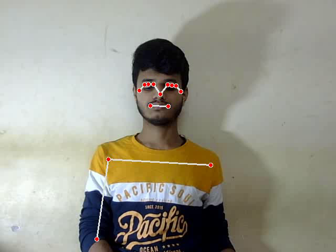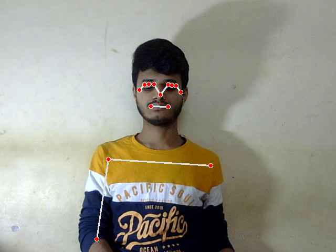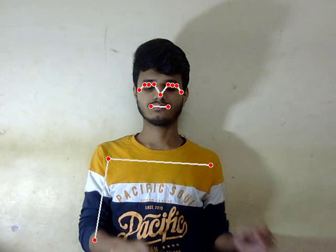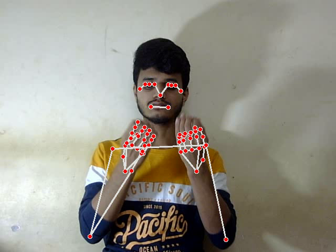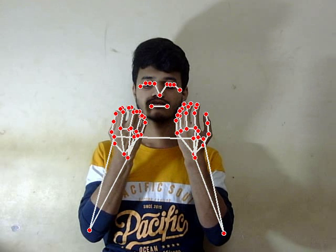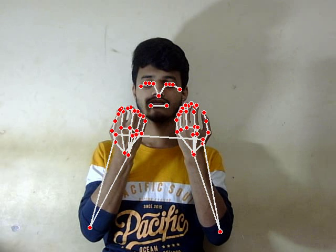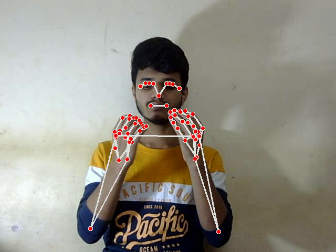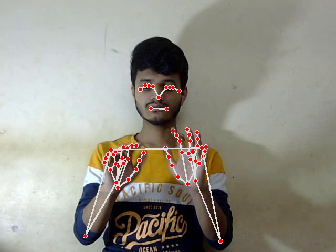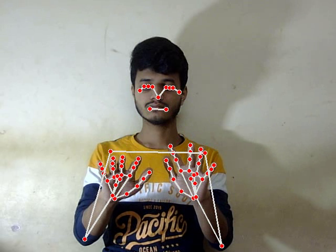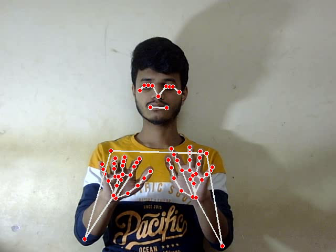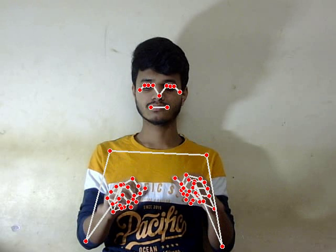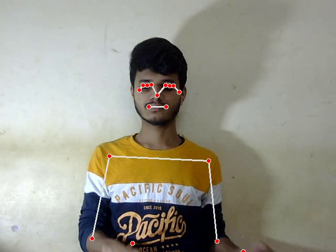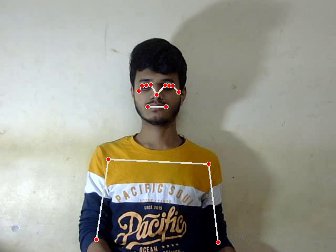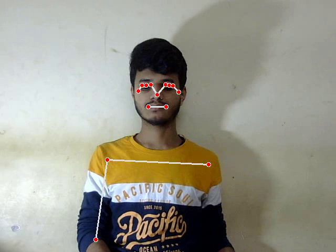finish